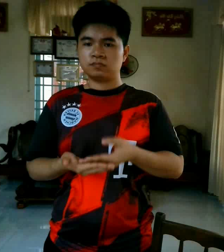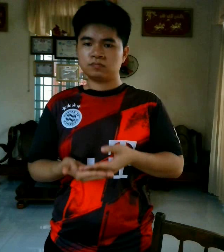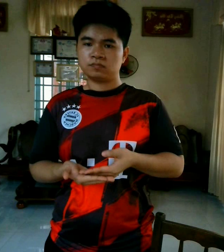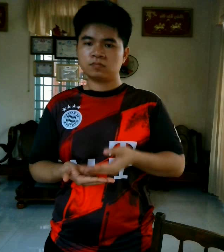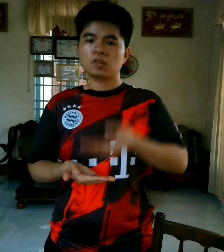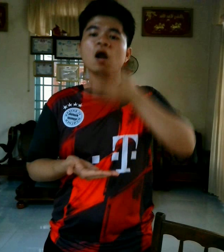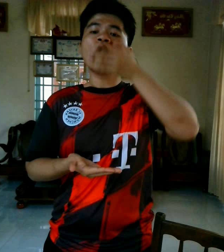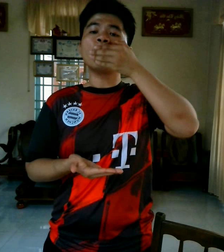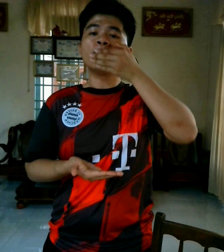sup